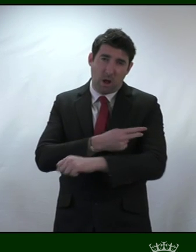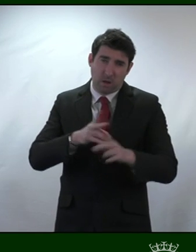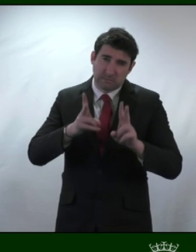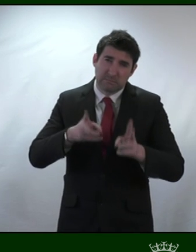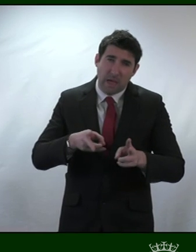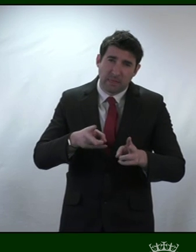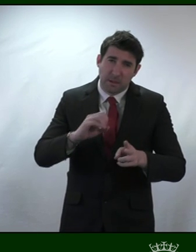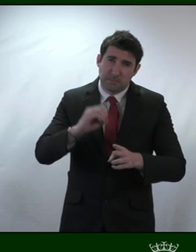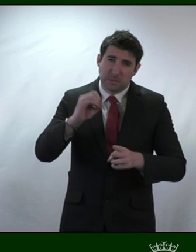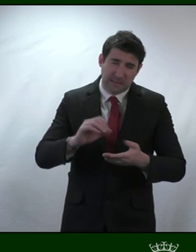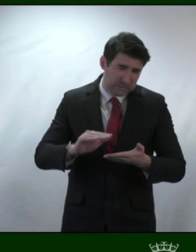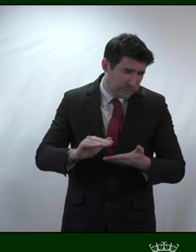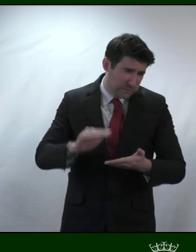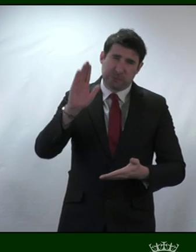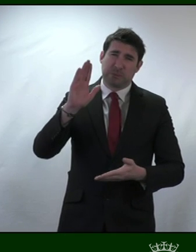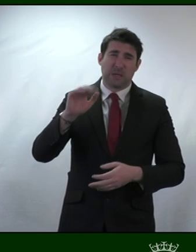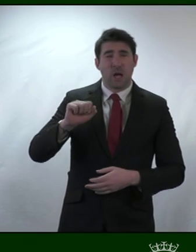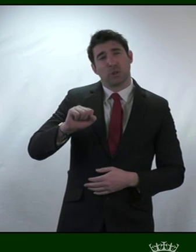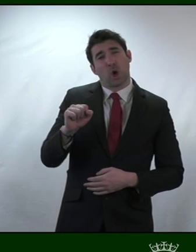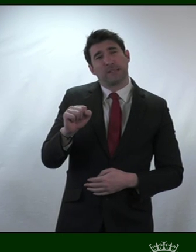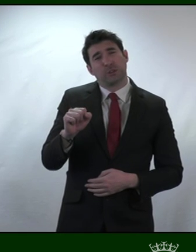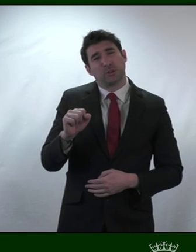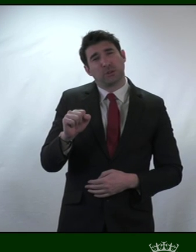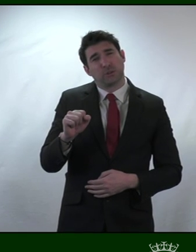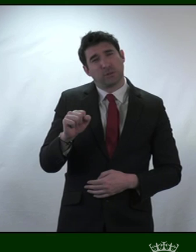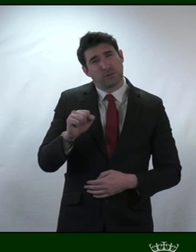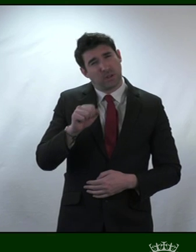If you were, then you can do something about it.